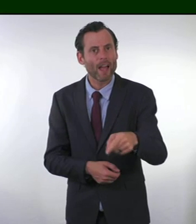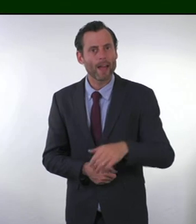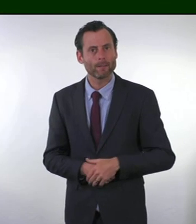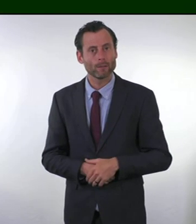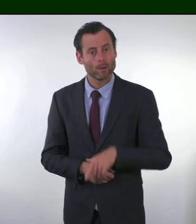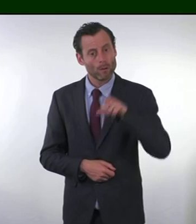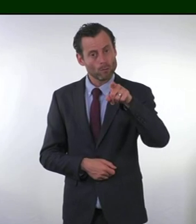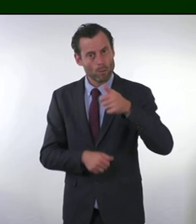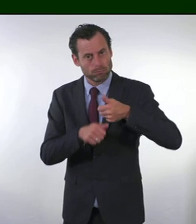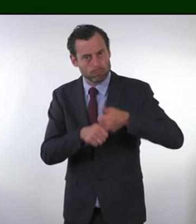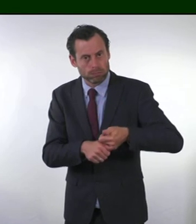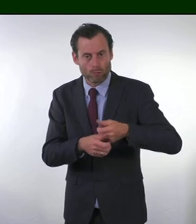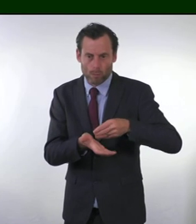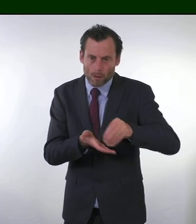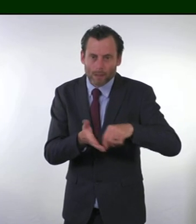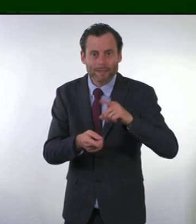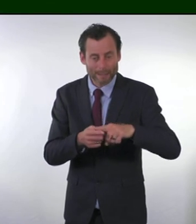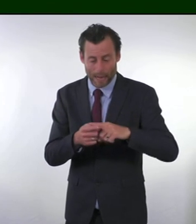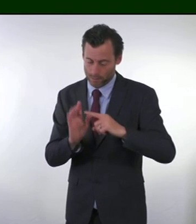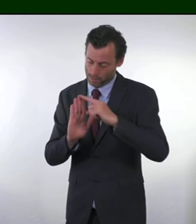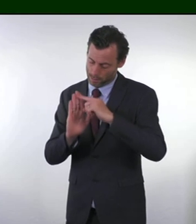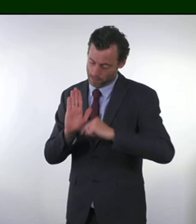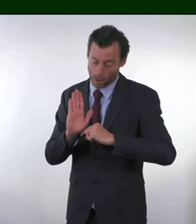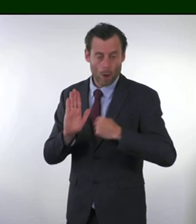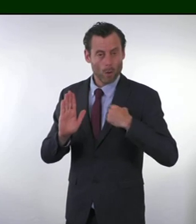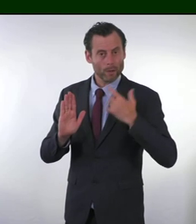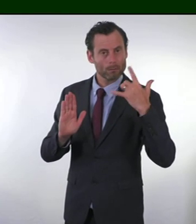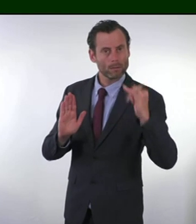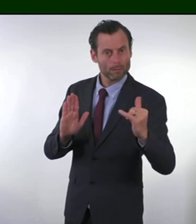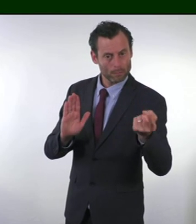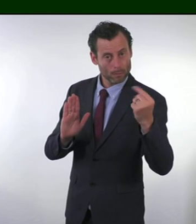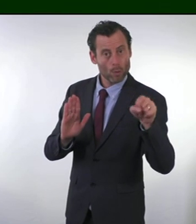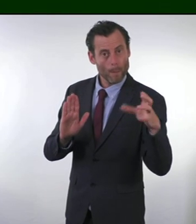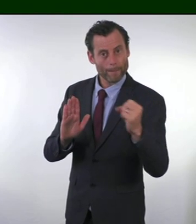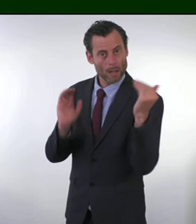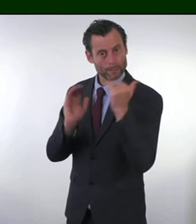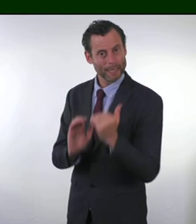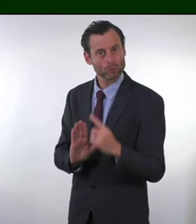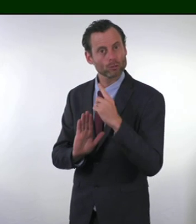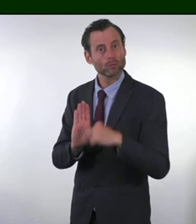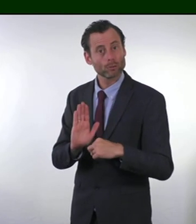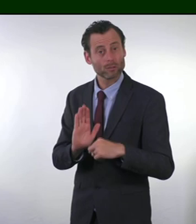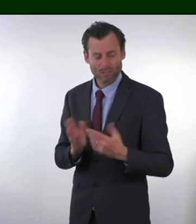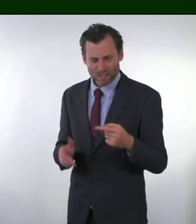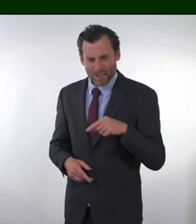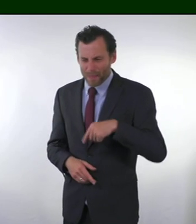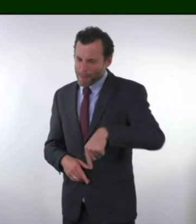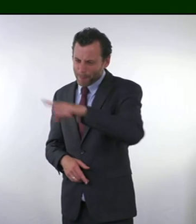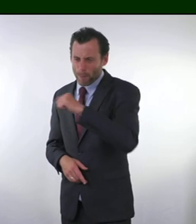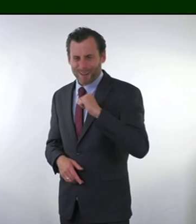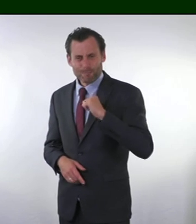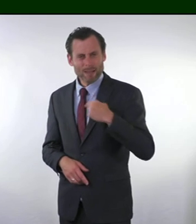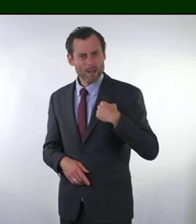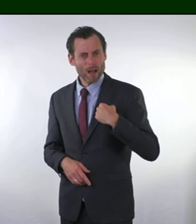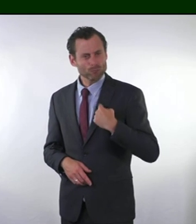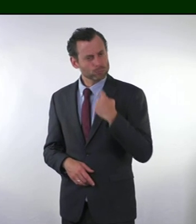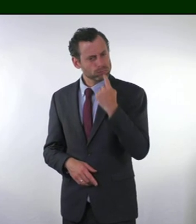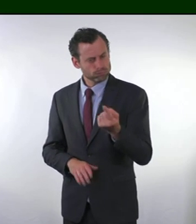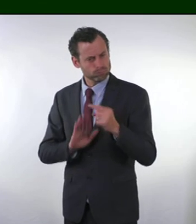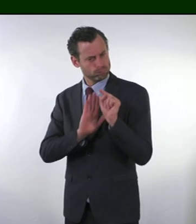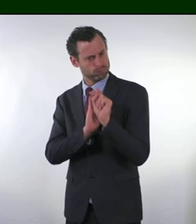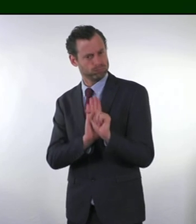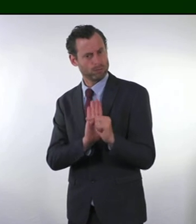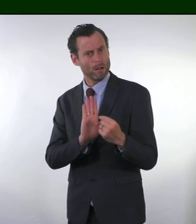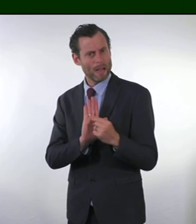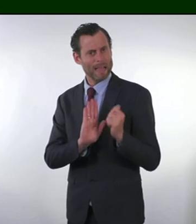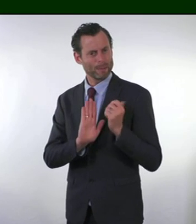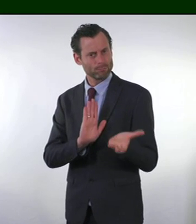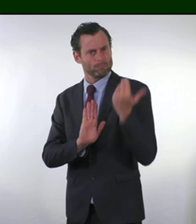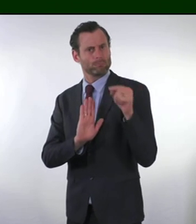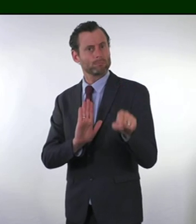Those are all commitments and conditions that the taxpayer would expect us to make and that is what we have done in the one instance where the support has been provided thus far.